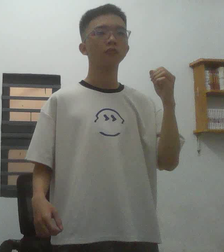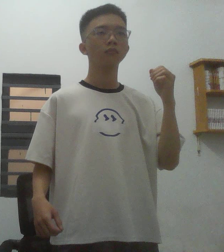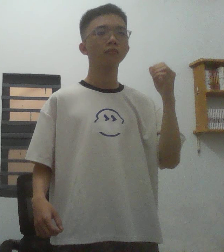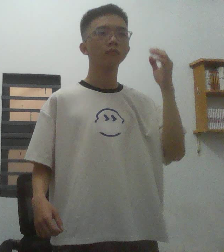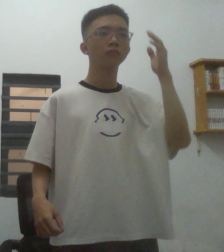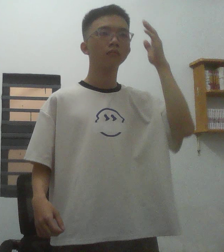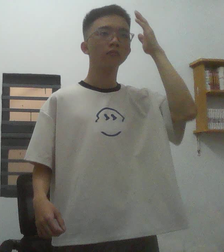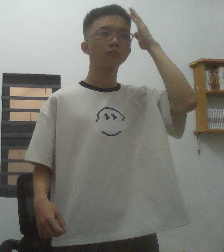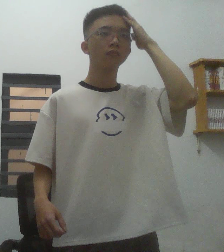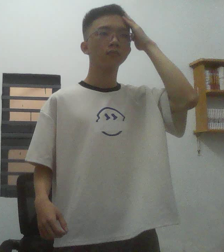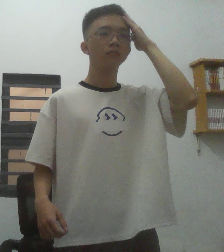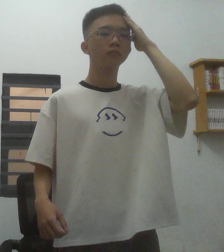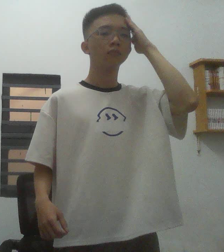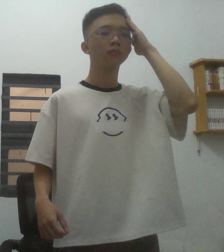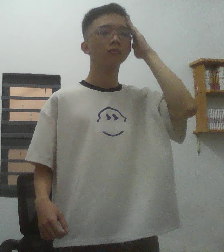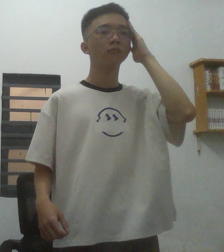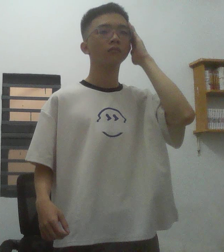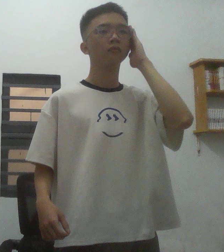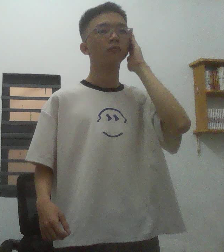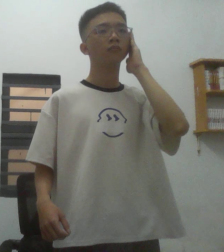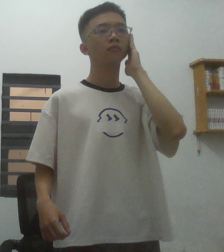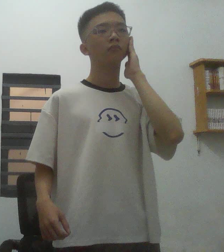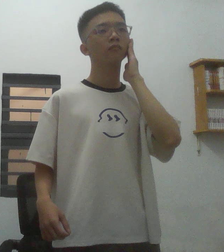dep